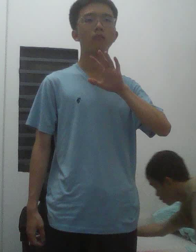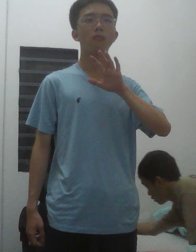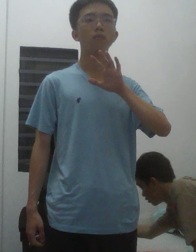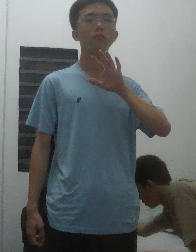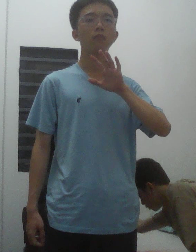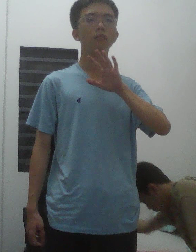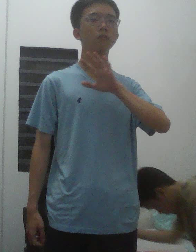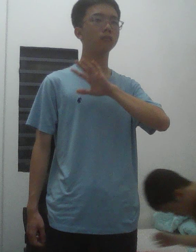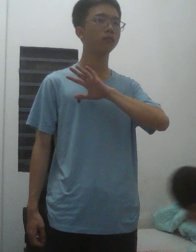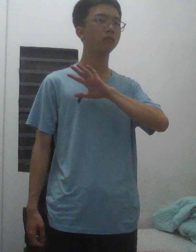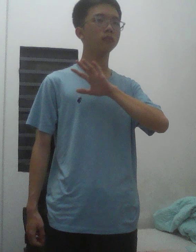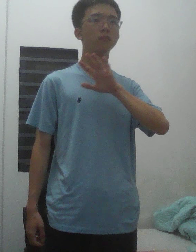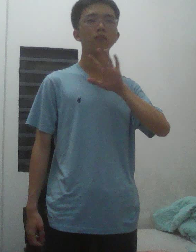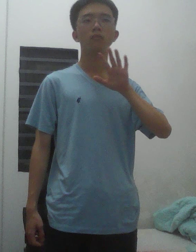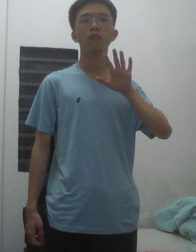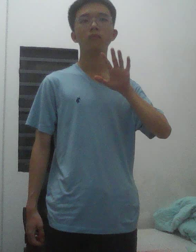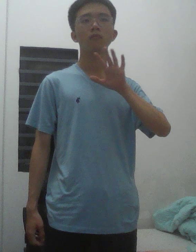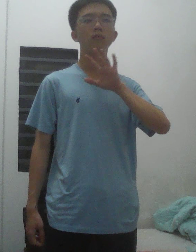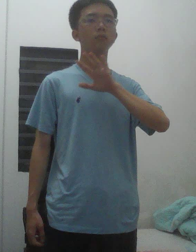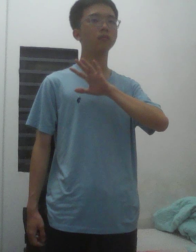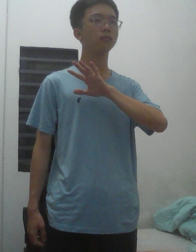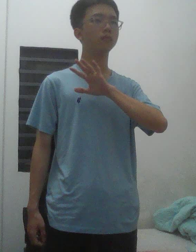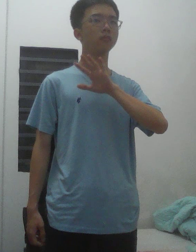khong dong y